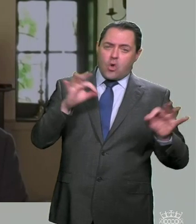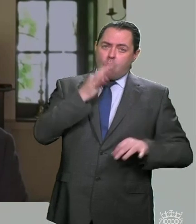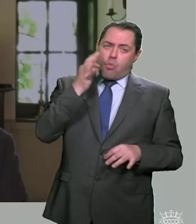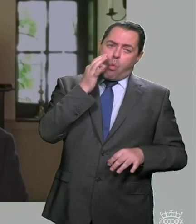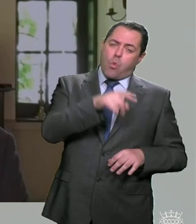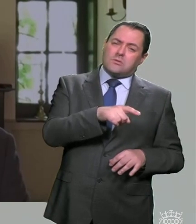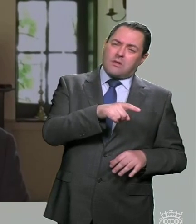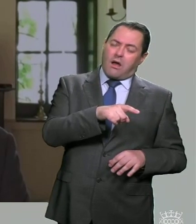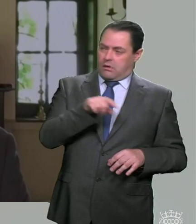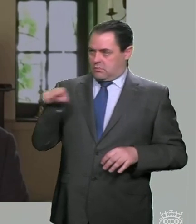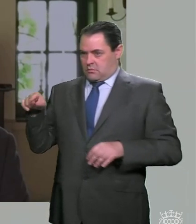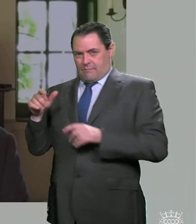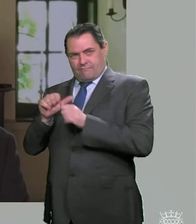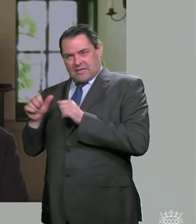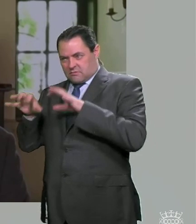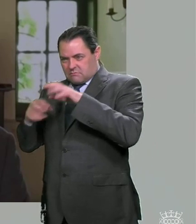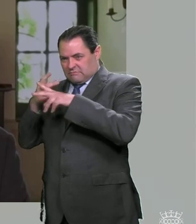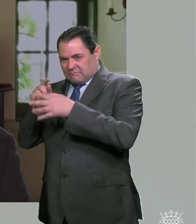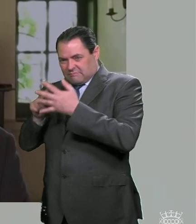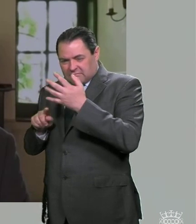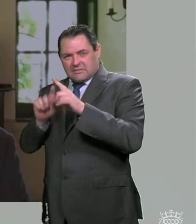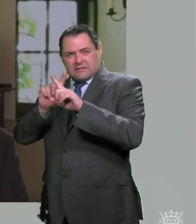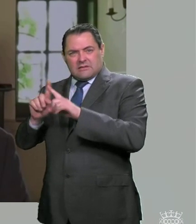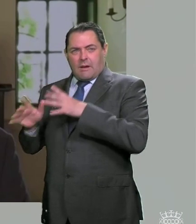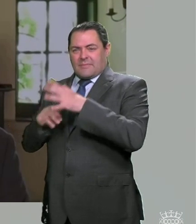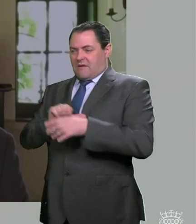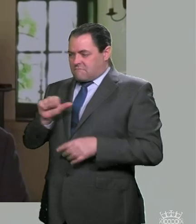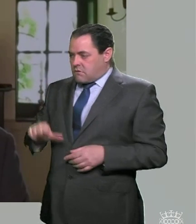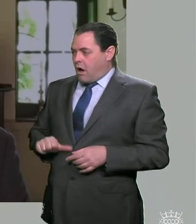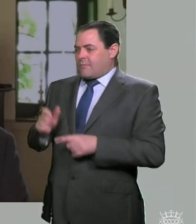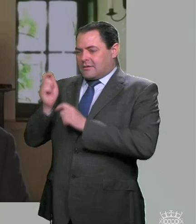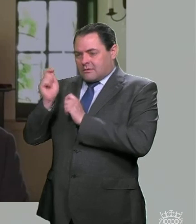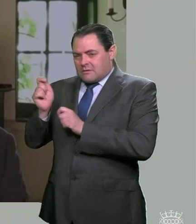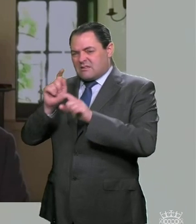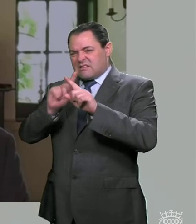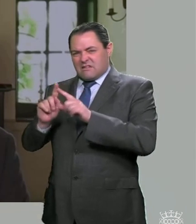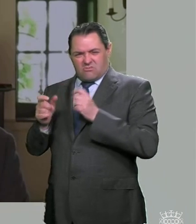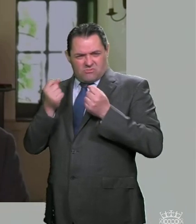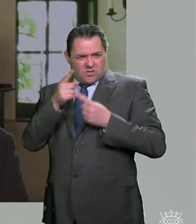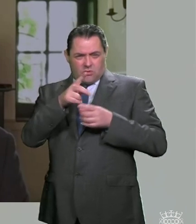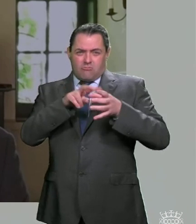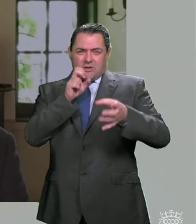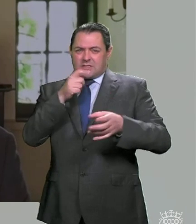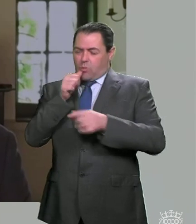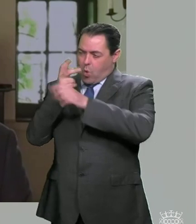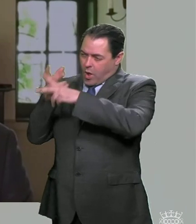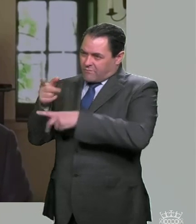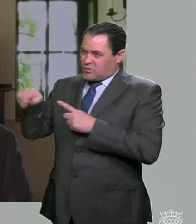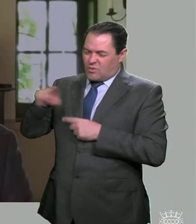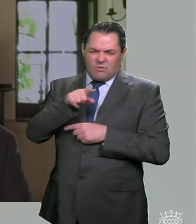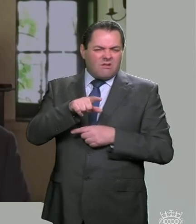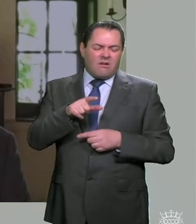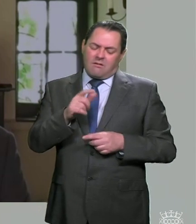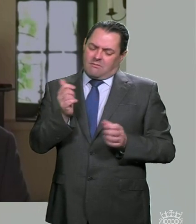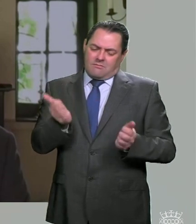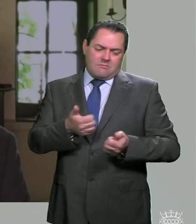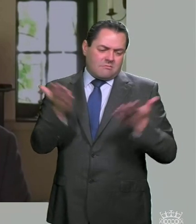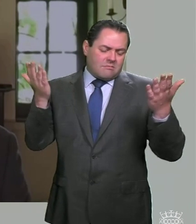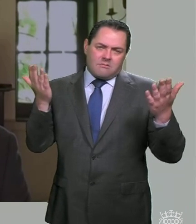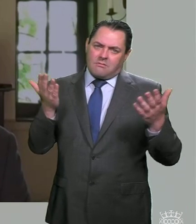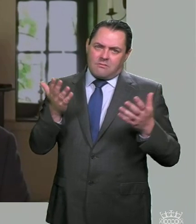So farmers join seafood producers, musicians and those in a host of other sectors who realise that his Brexit assurances were substance-free hot air.